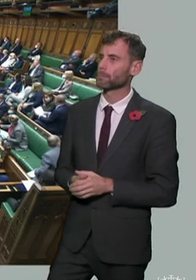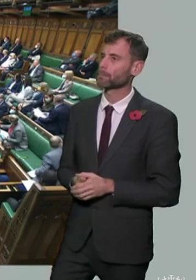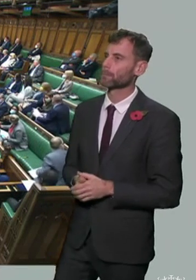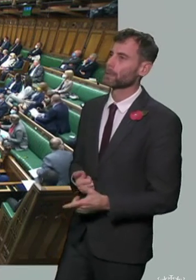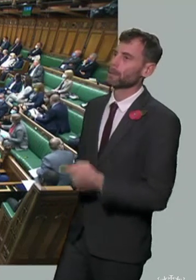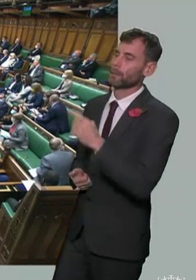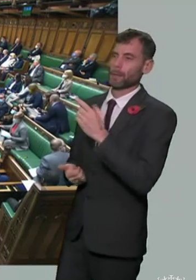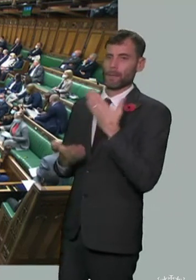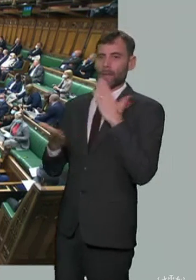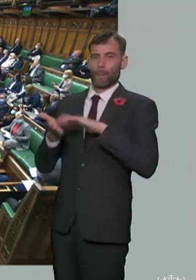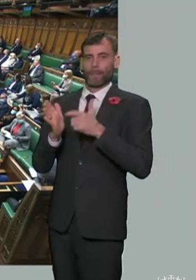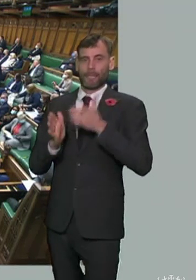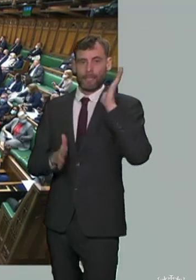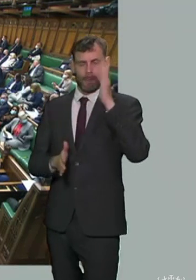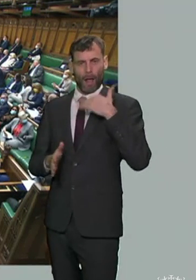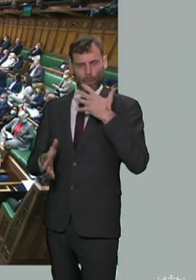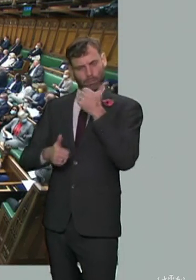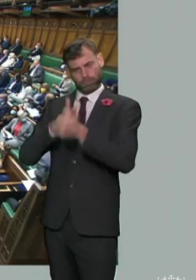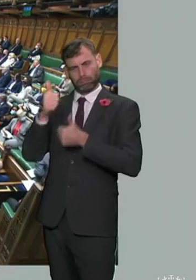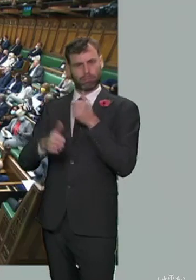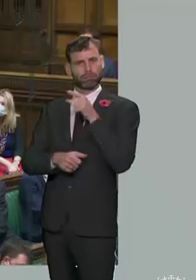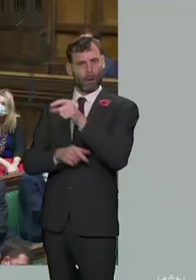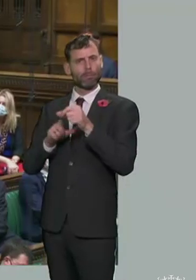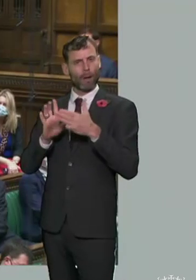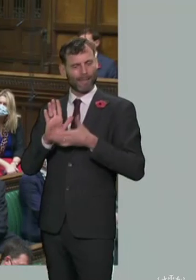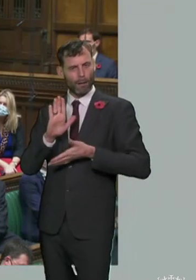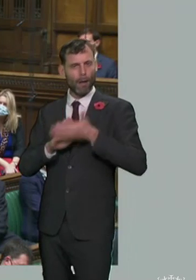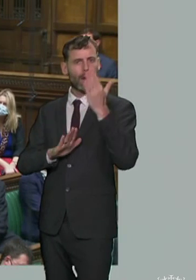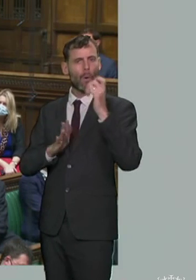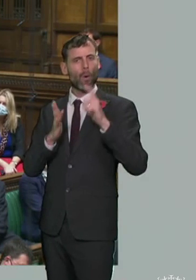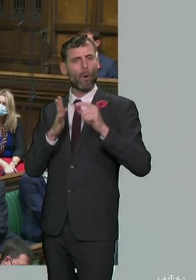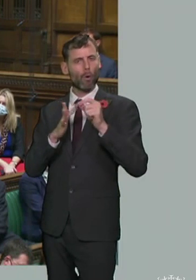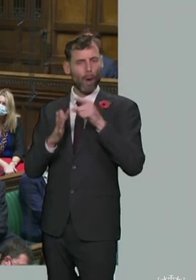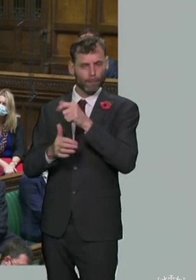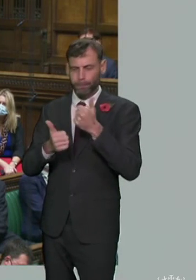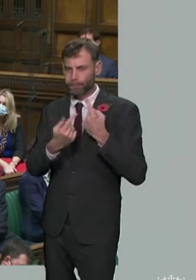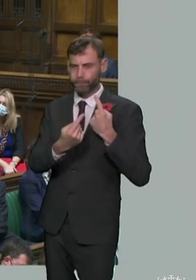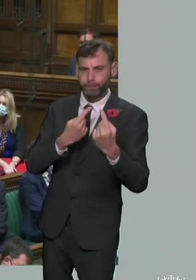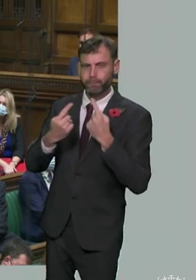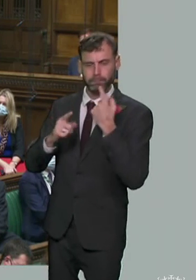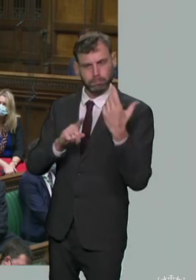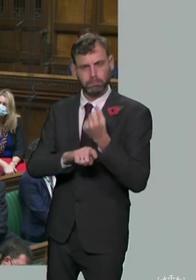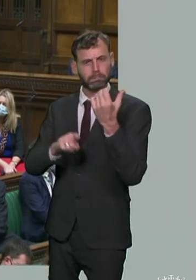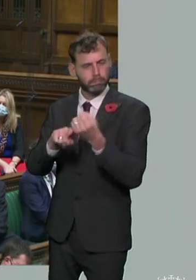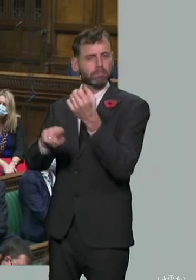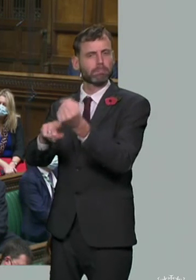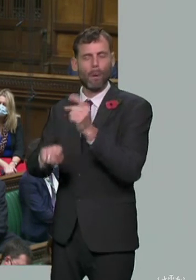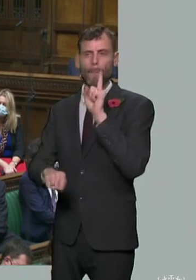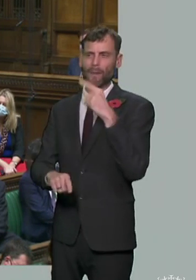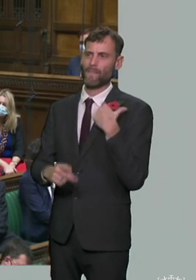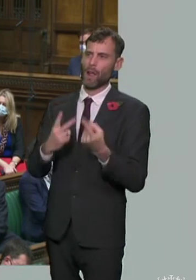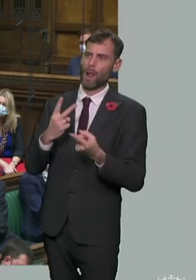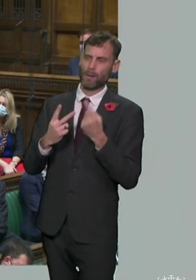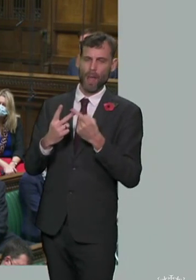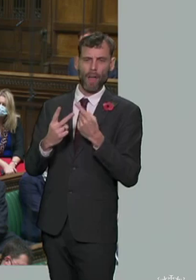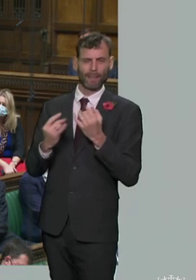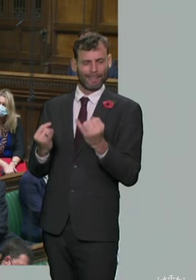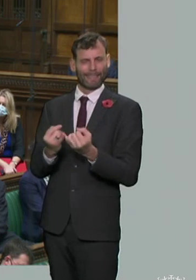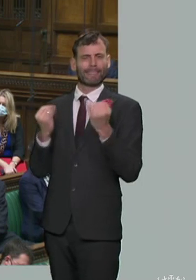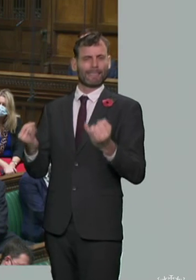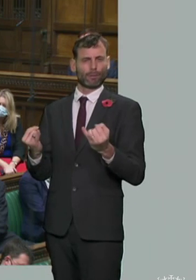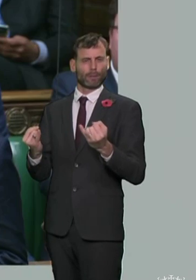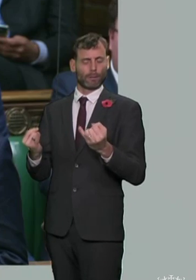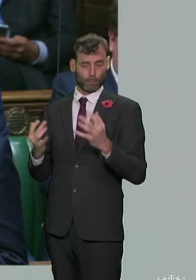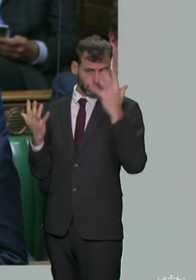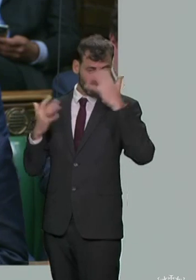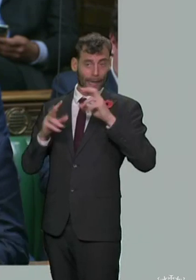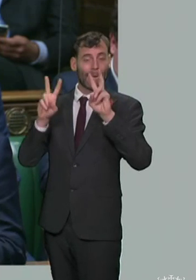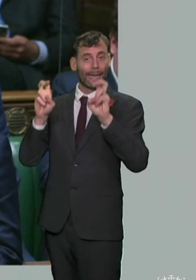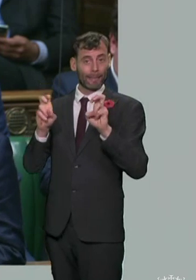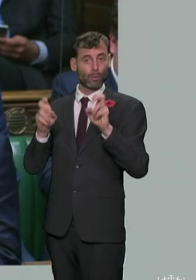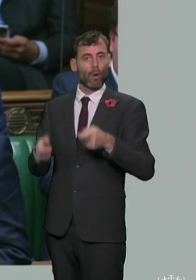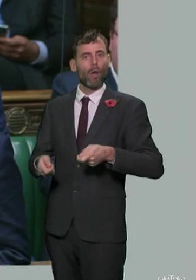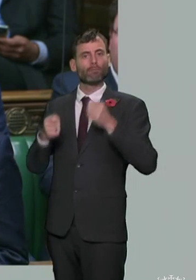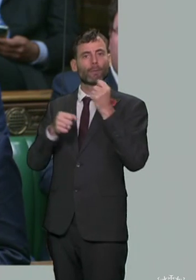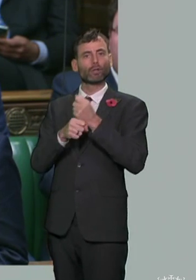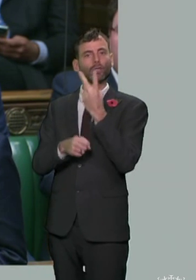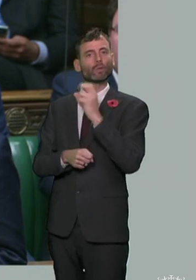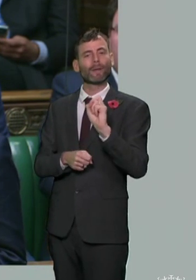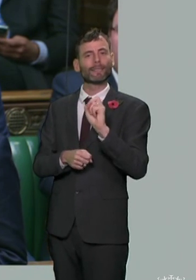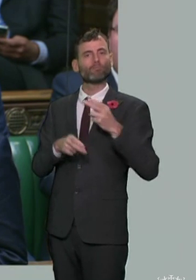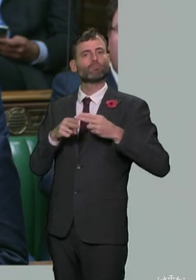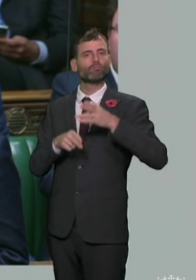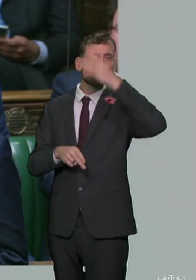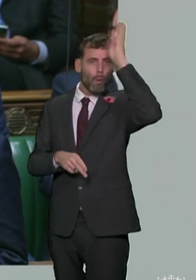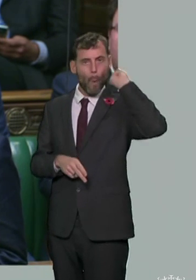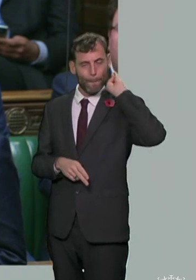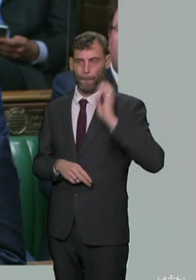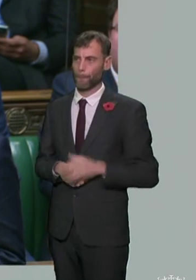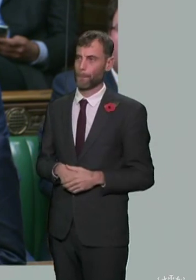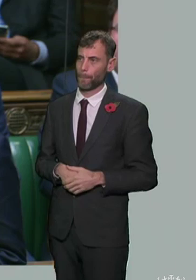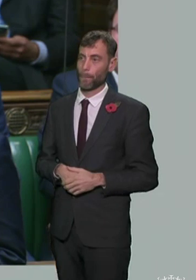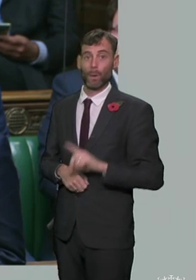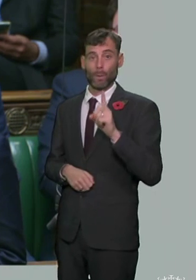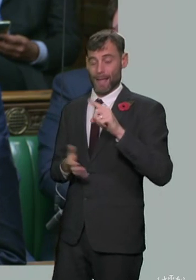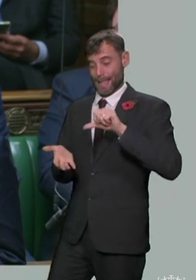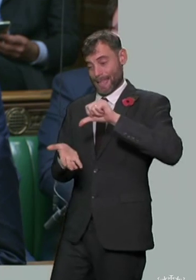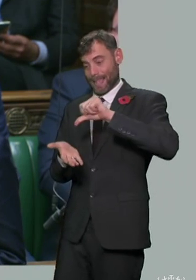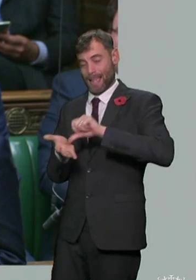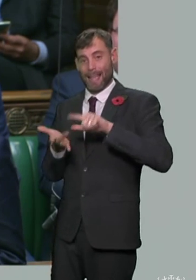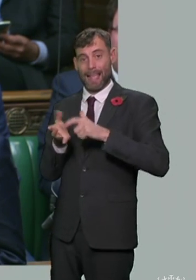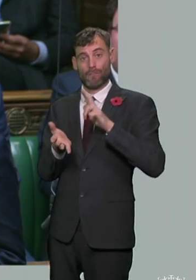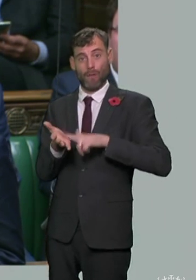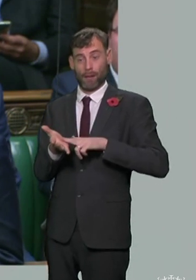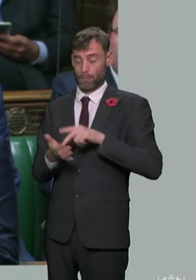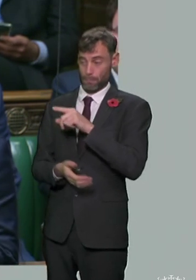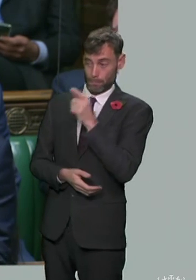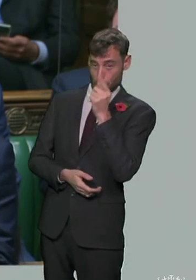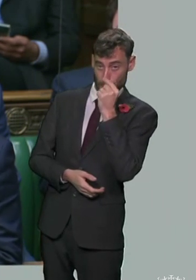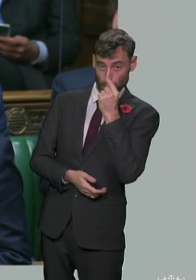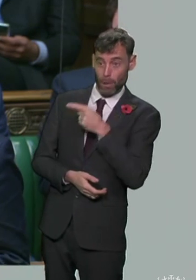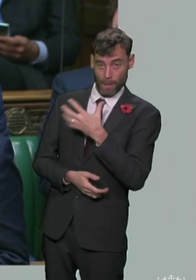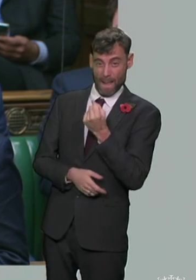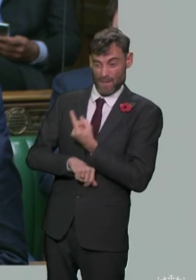I commend the Prime Minister on his diplomatic efforts in recent weeks and ask him about another serious and grave issue that was raised at the G20 in Rome: the strong likelihood of a nuclear-ready Iran within a matter of weeks or months.